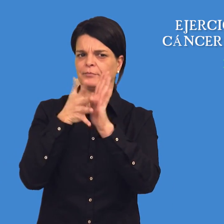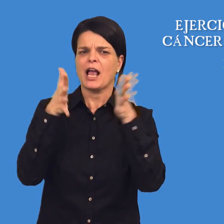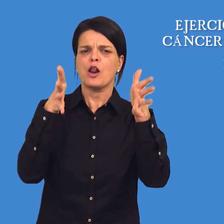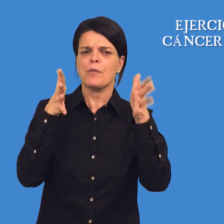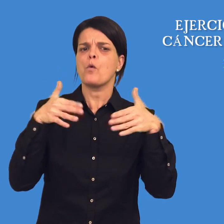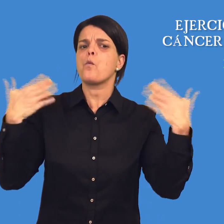aconsejar